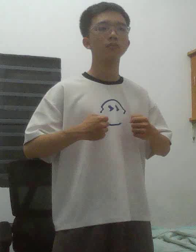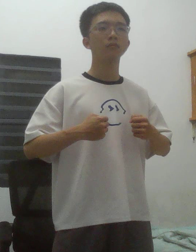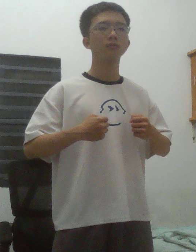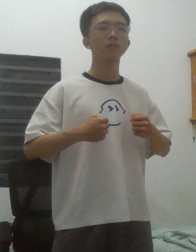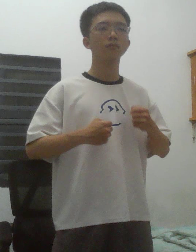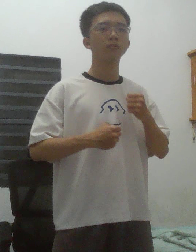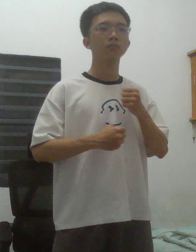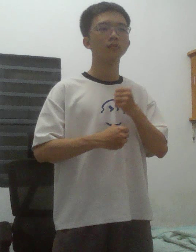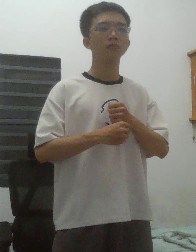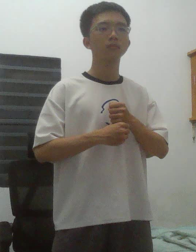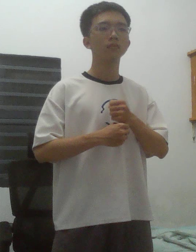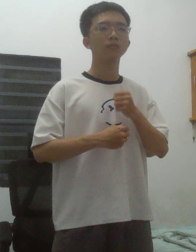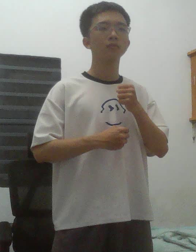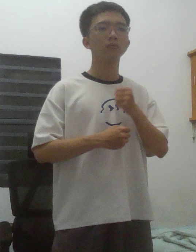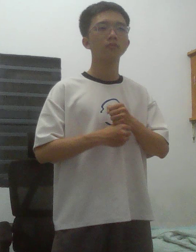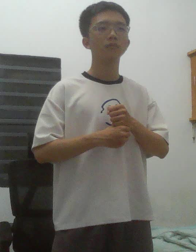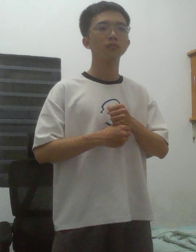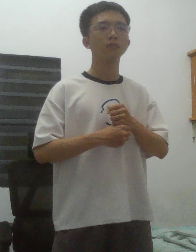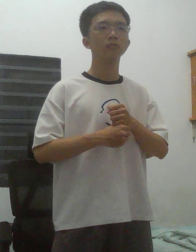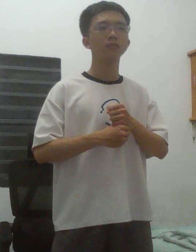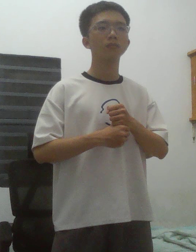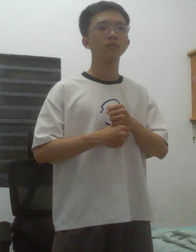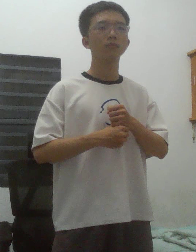cong viec